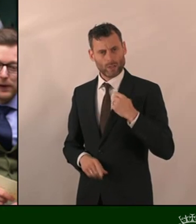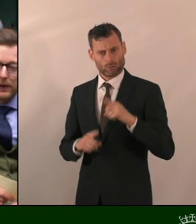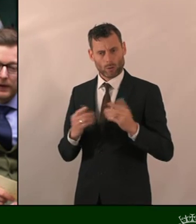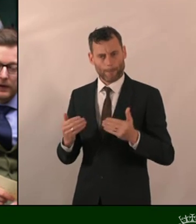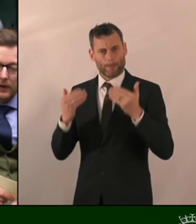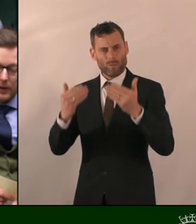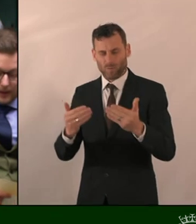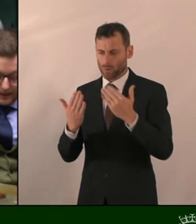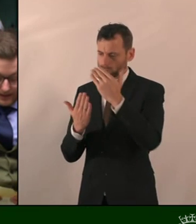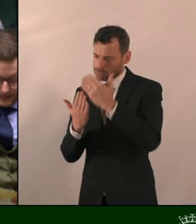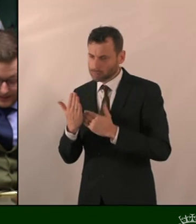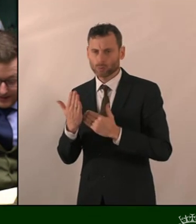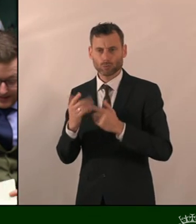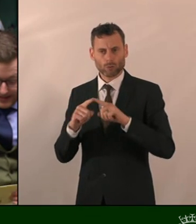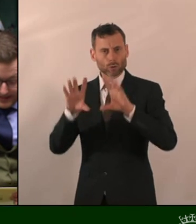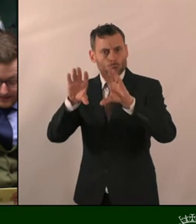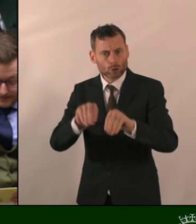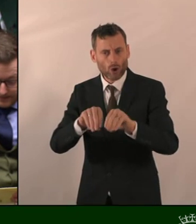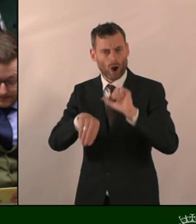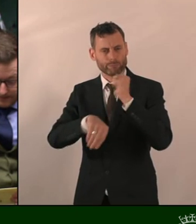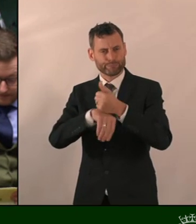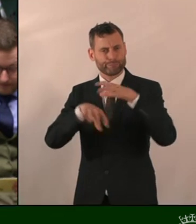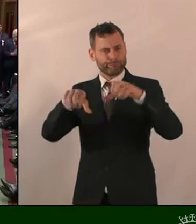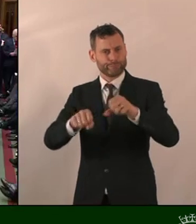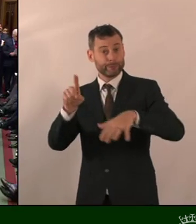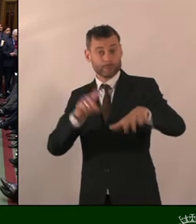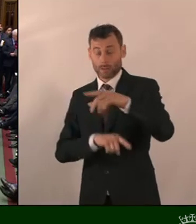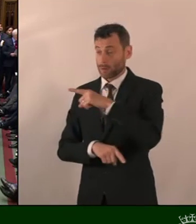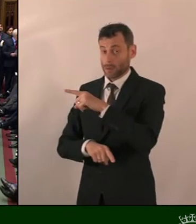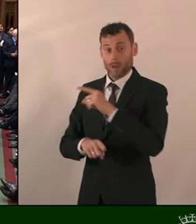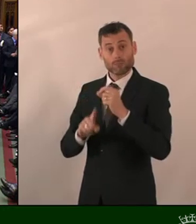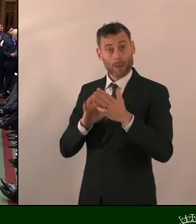Will the Prime Minister put his authority behind this and get it sorted out?